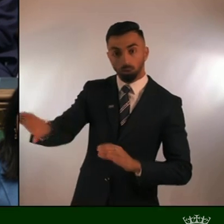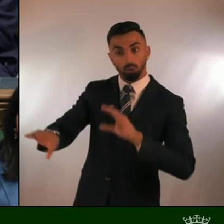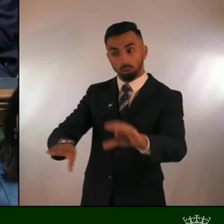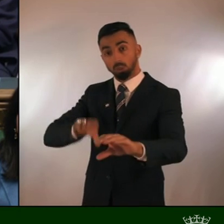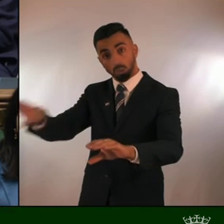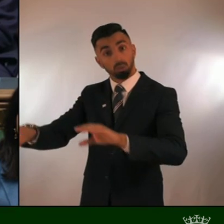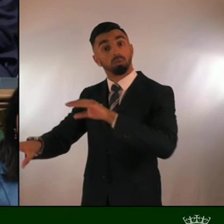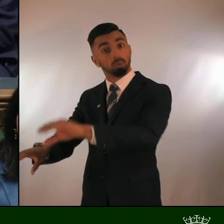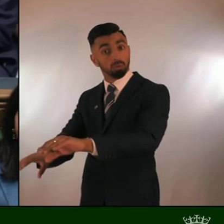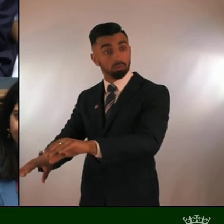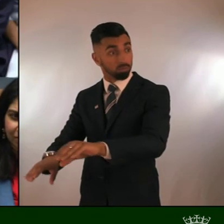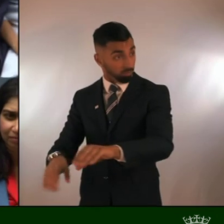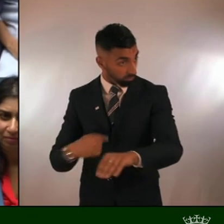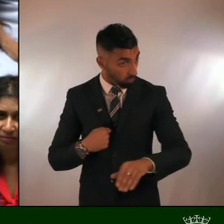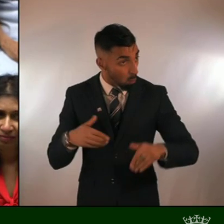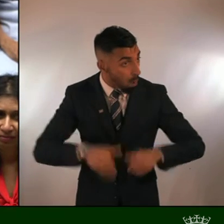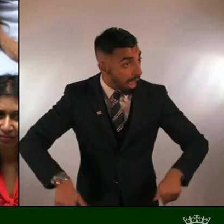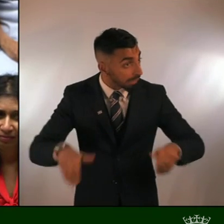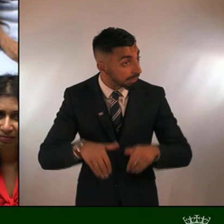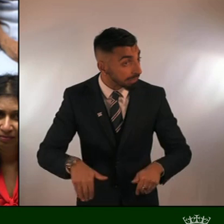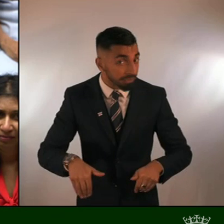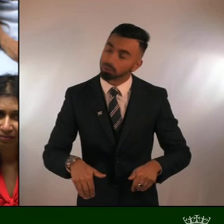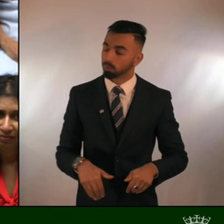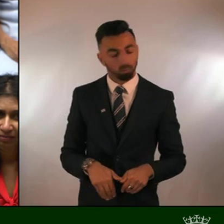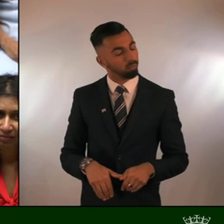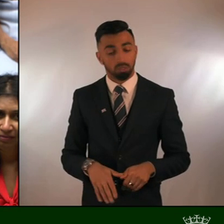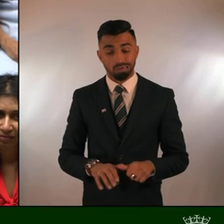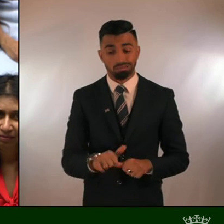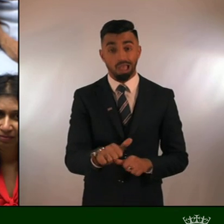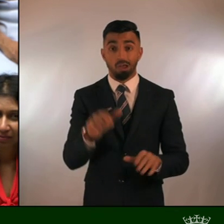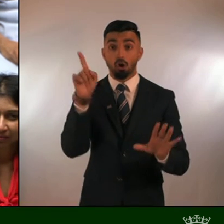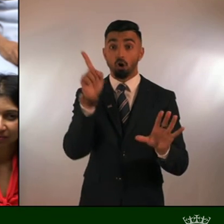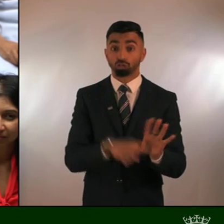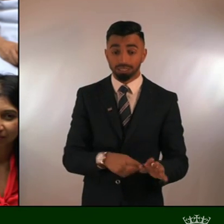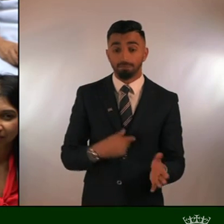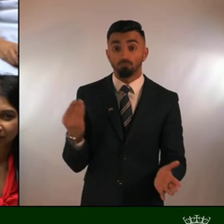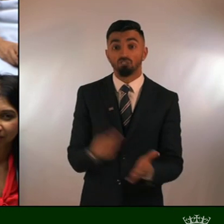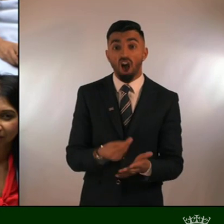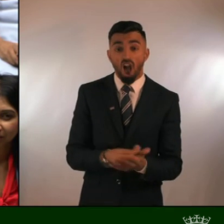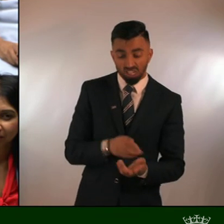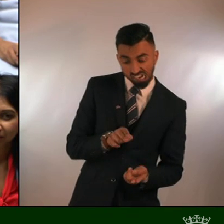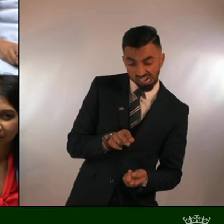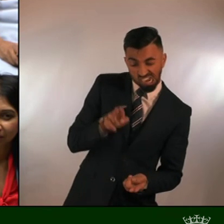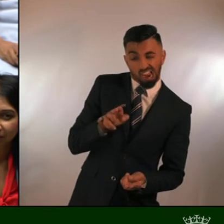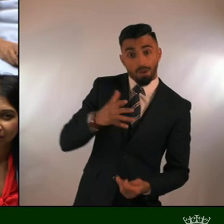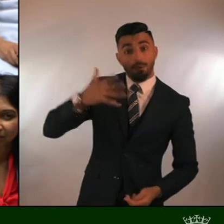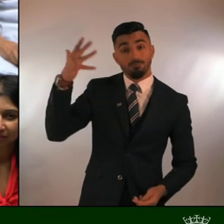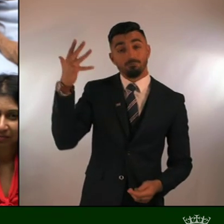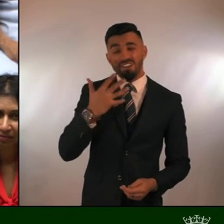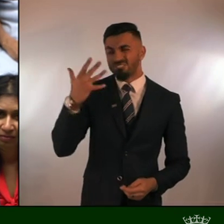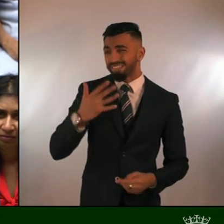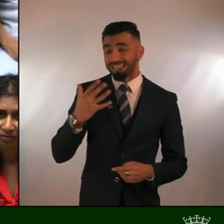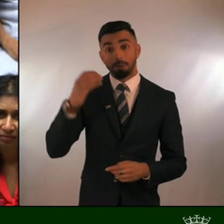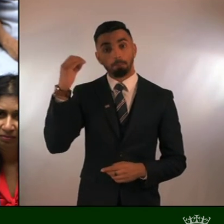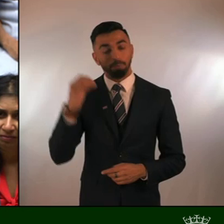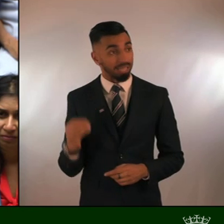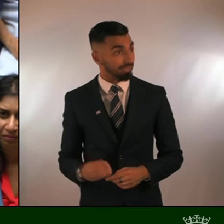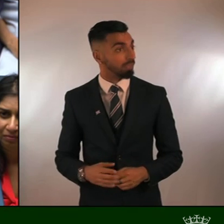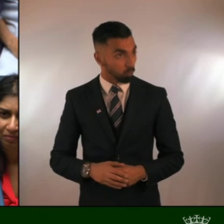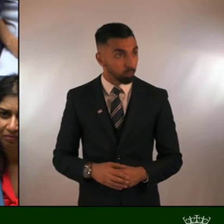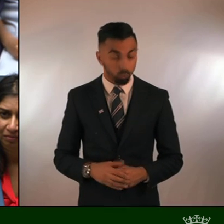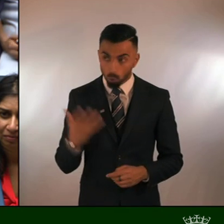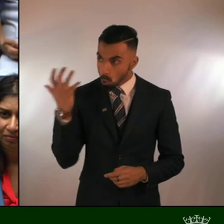And we won’t wait to get started. Next year, funding will increase by 15%, the fastest year-on-year growth on record.